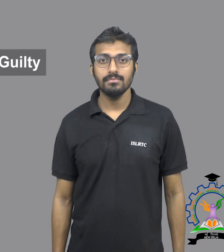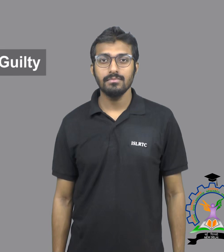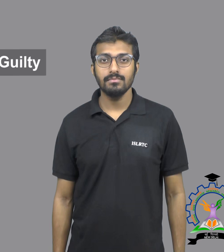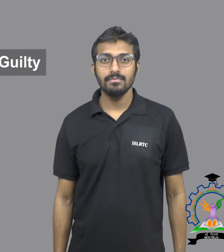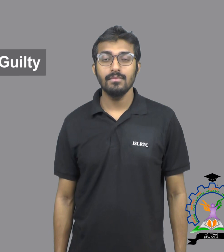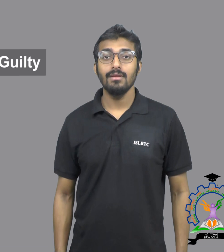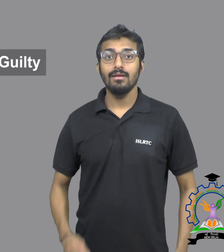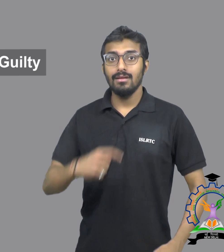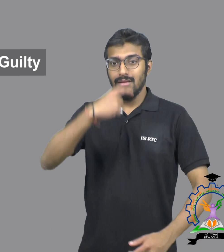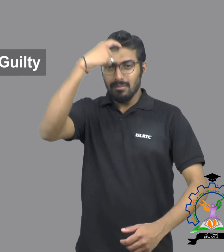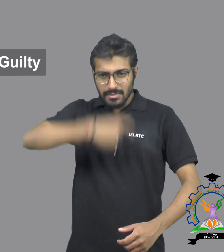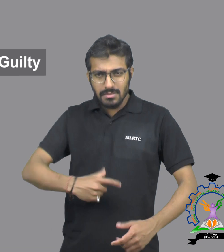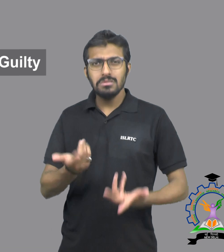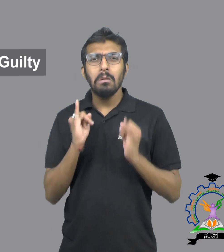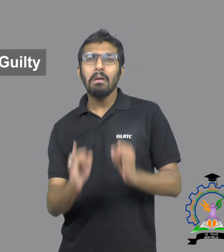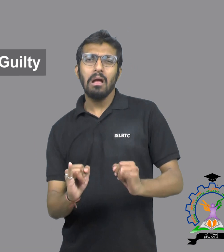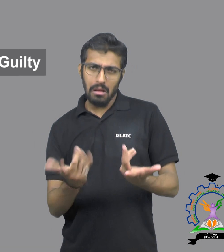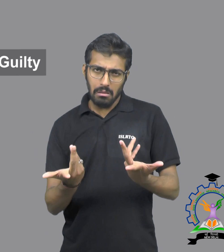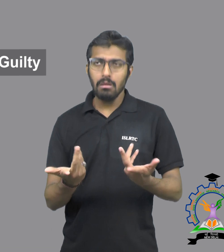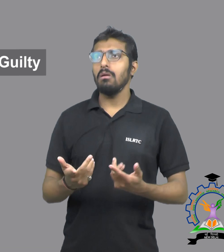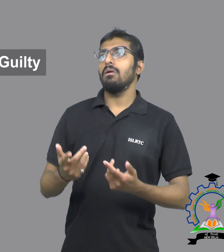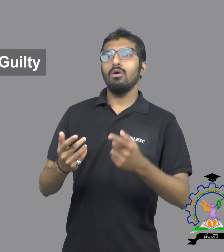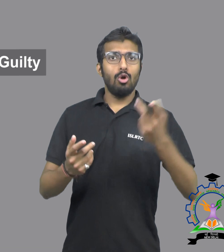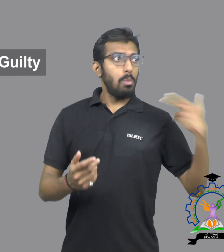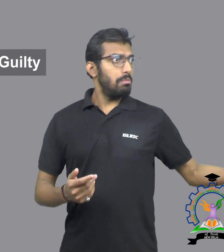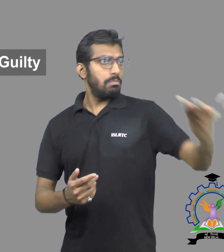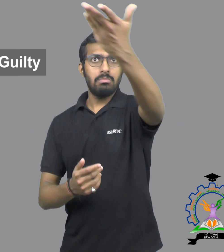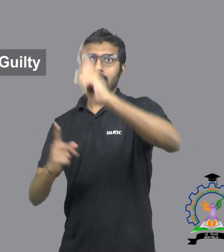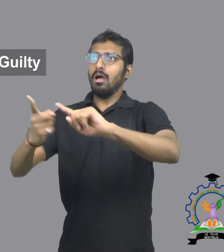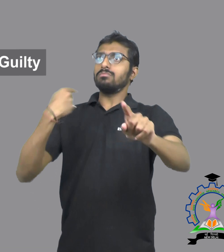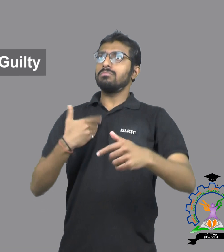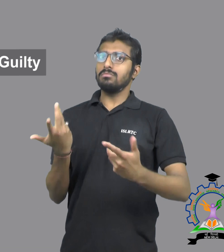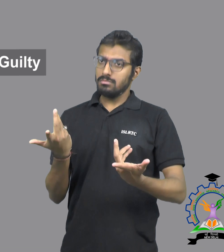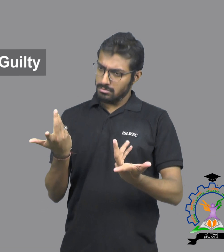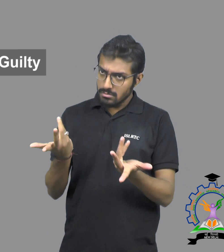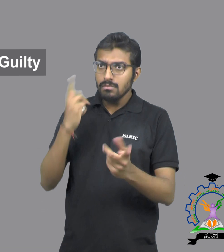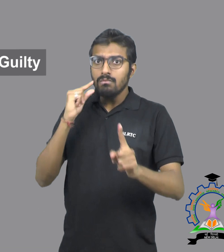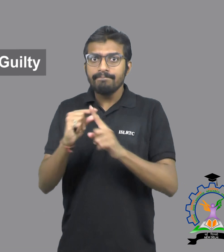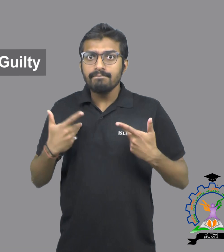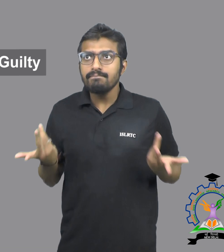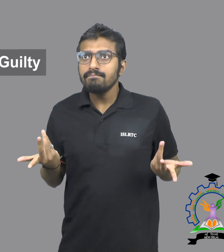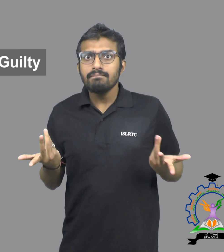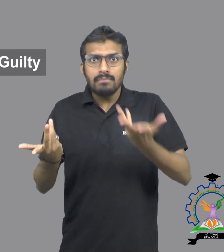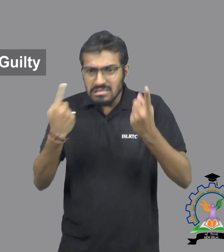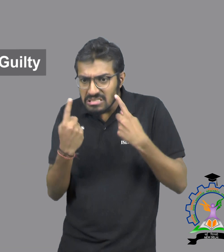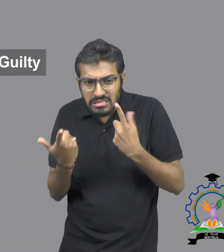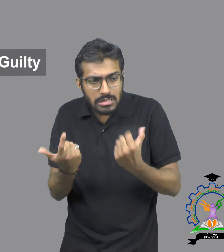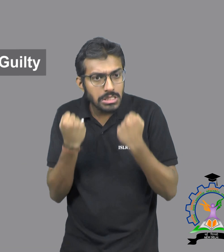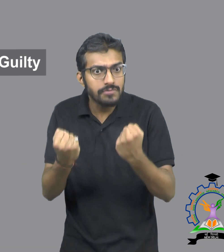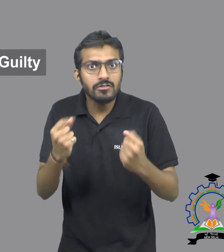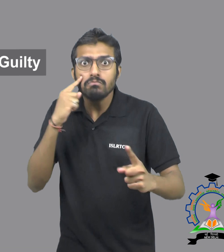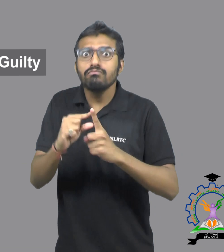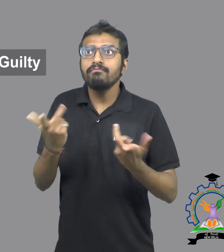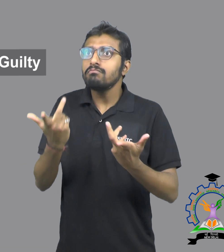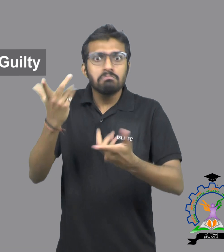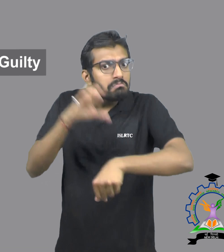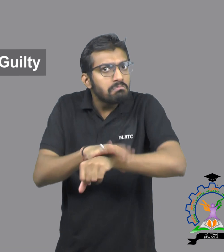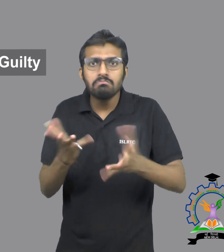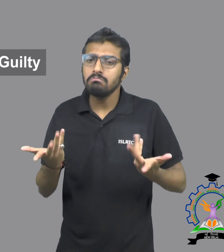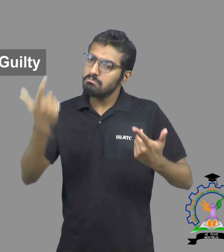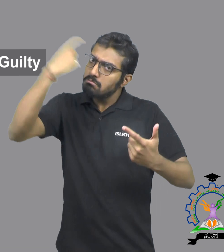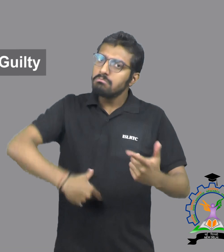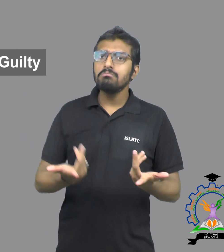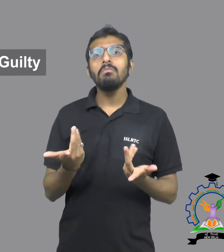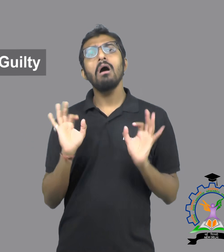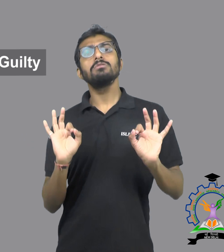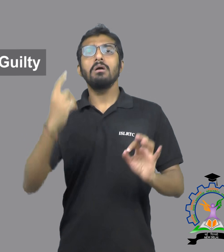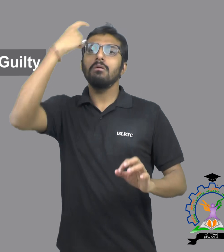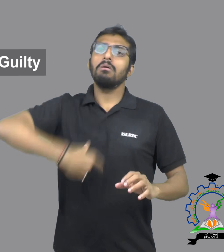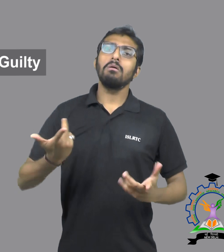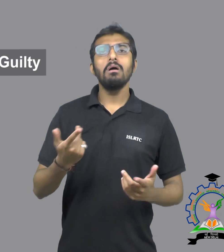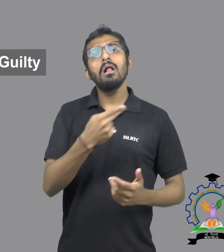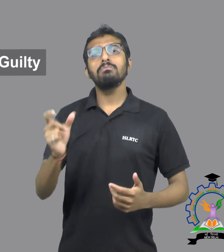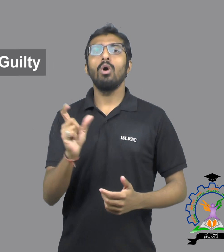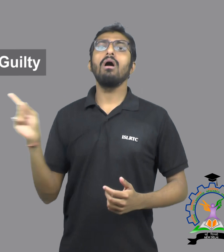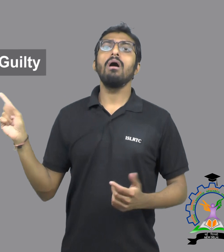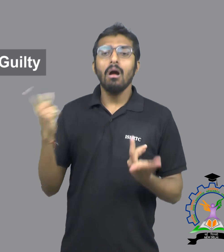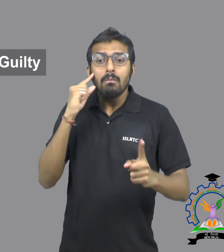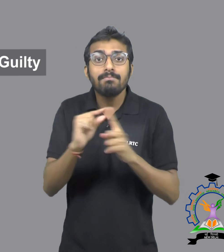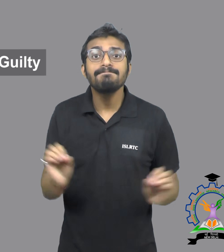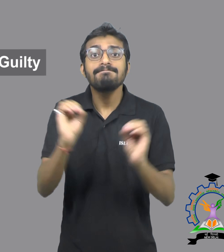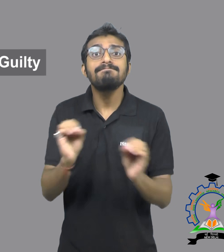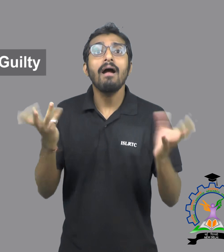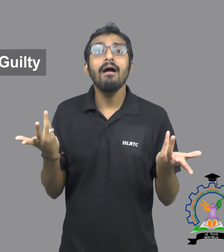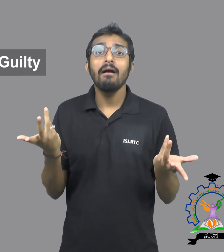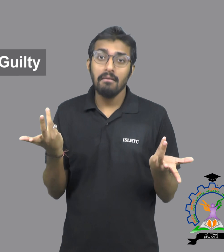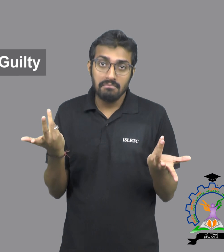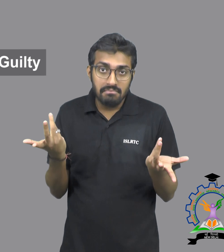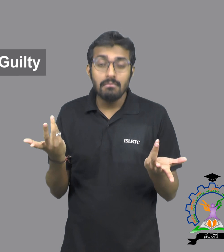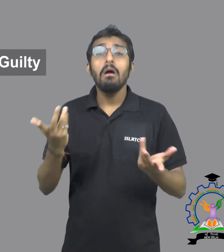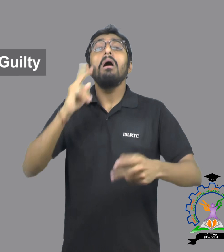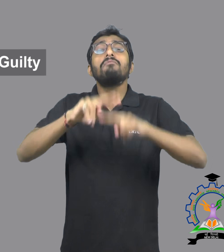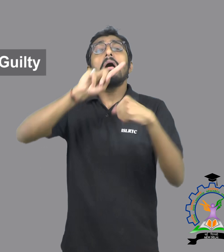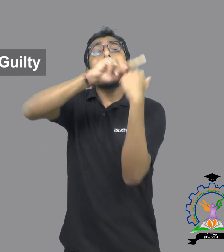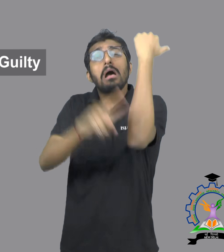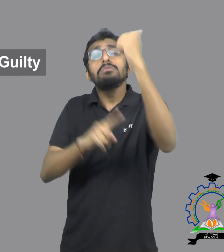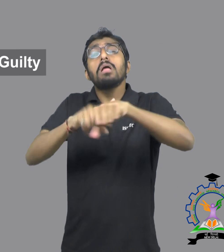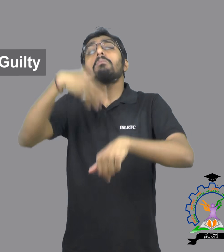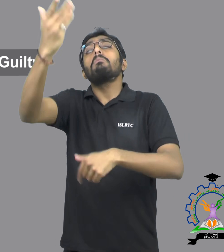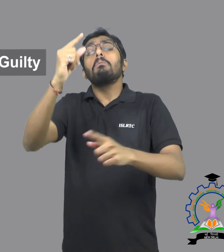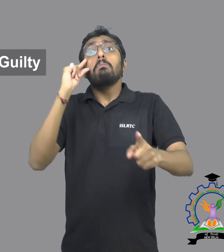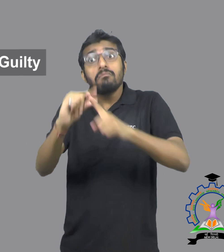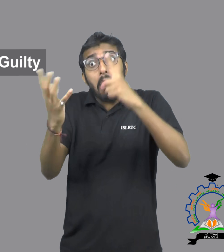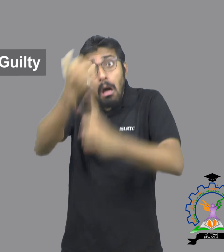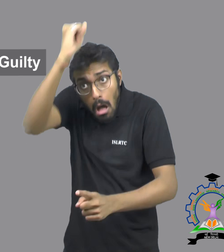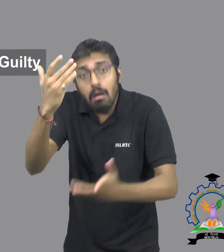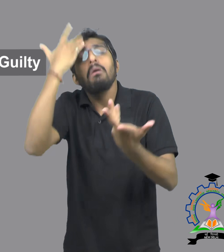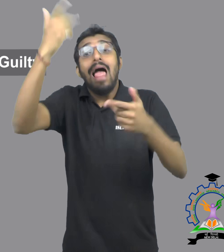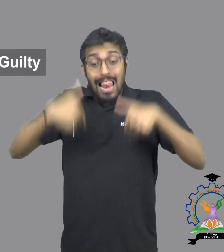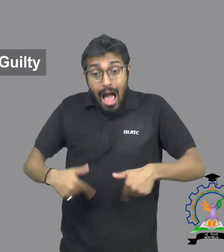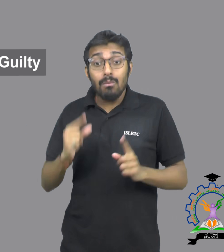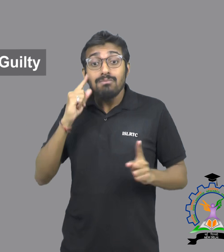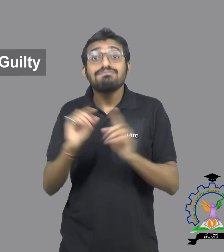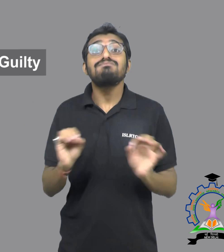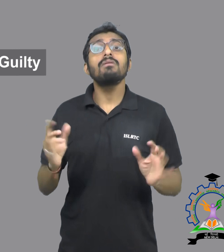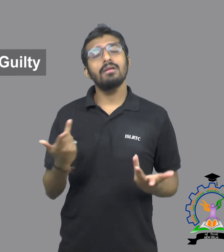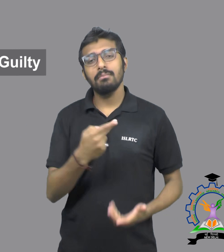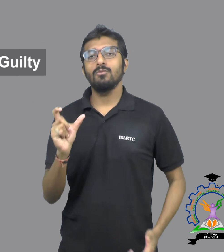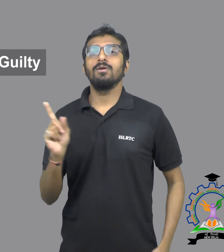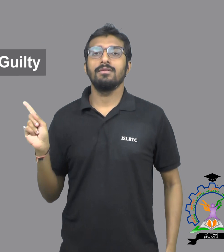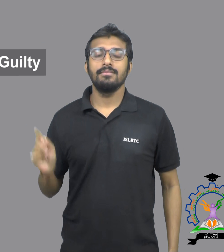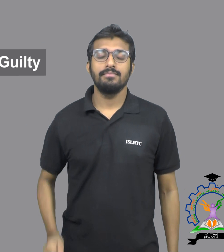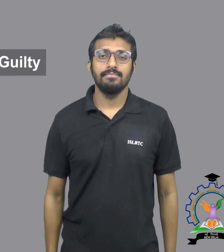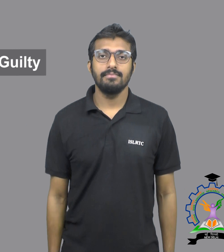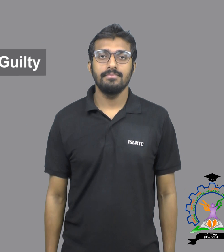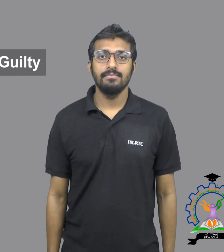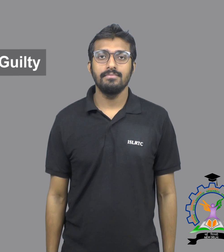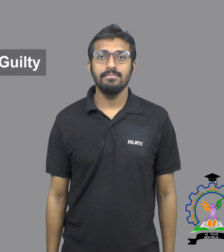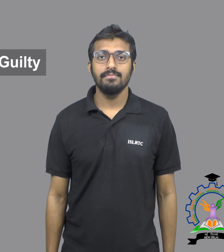Innocent Until Proved Guilty